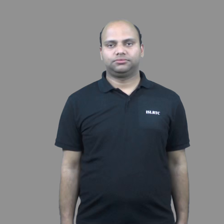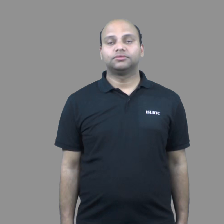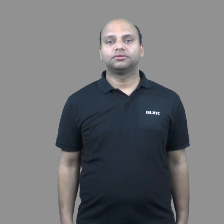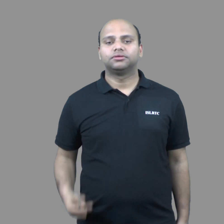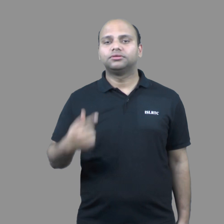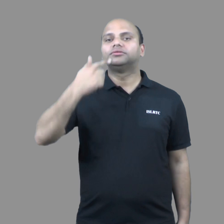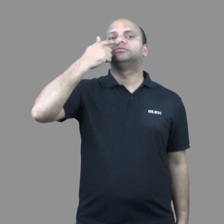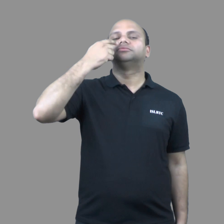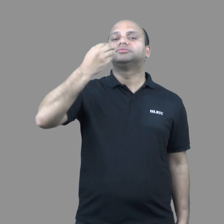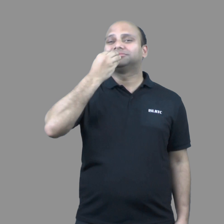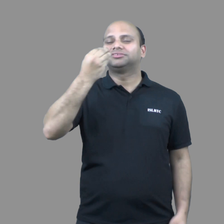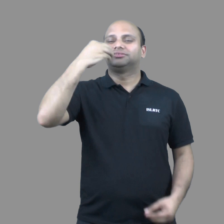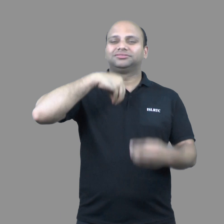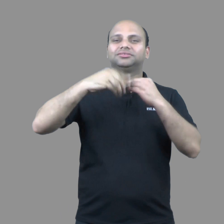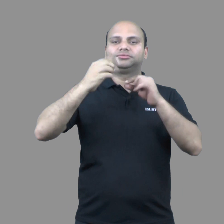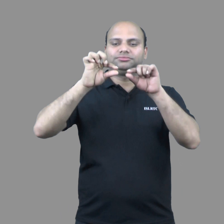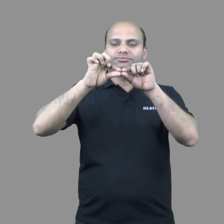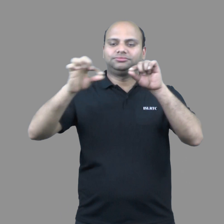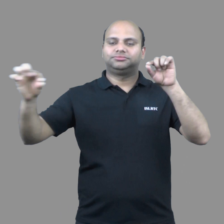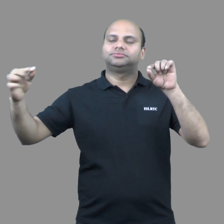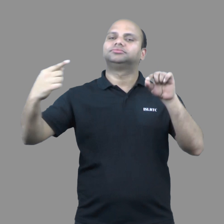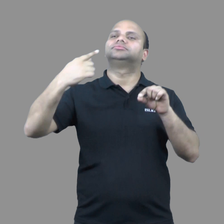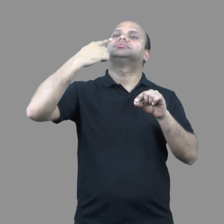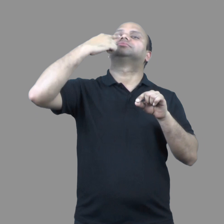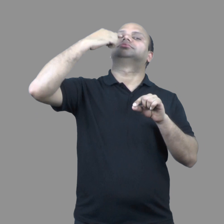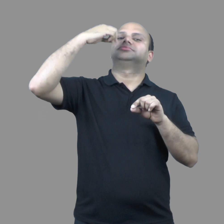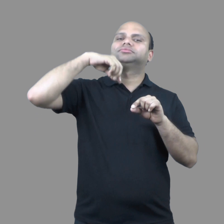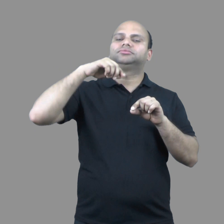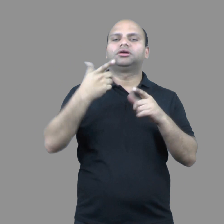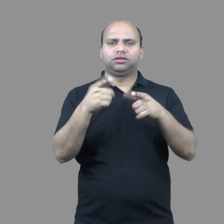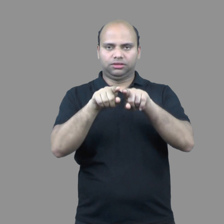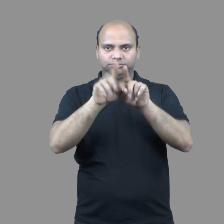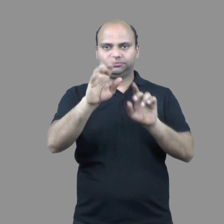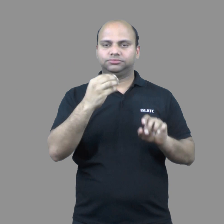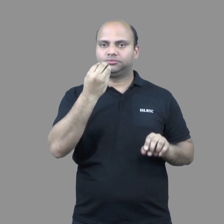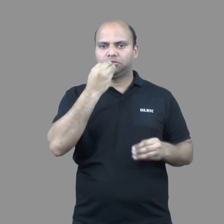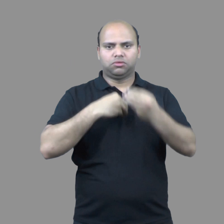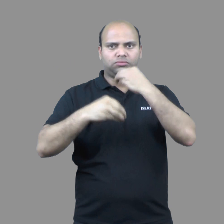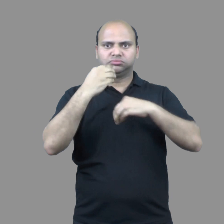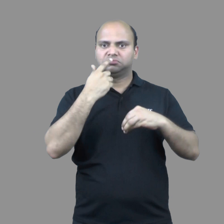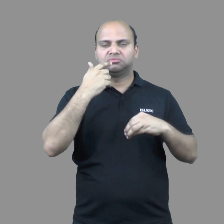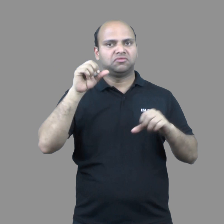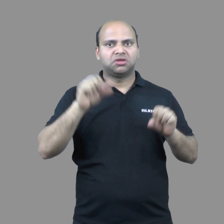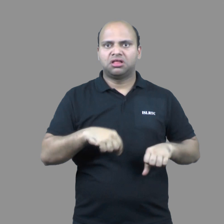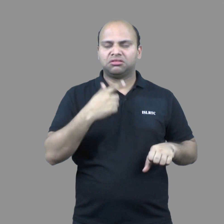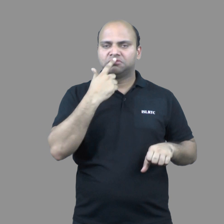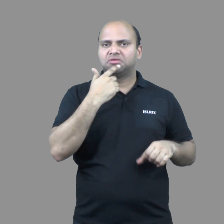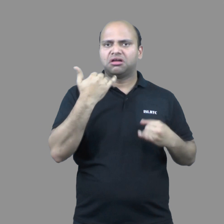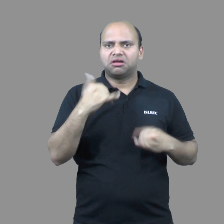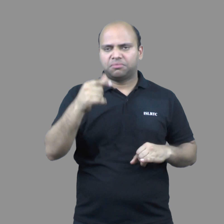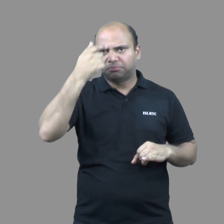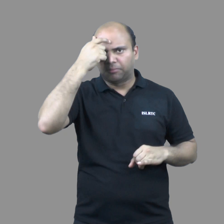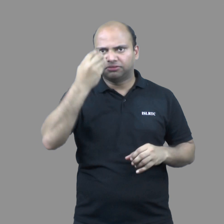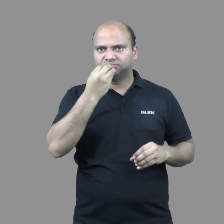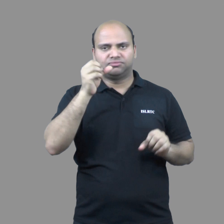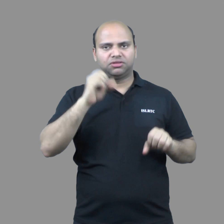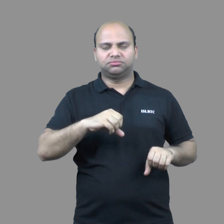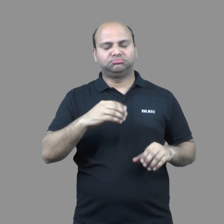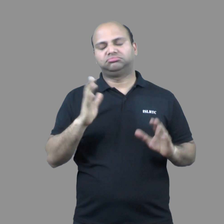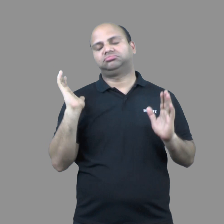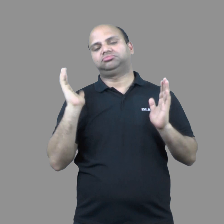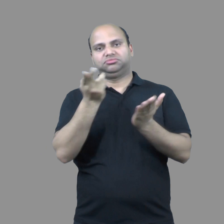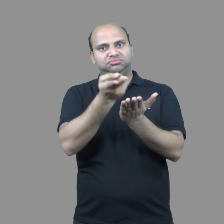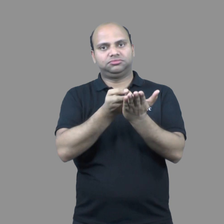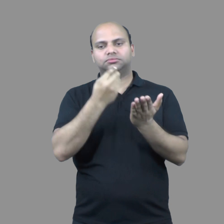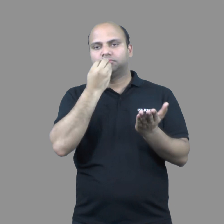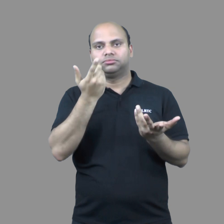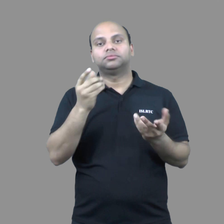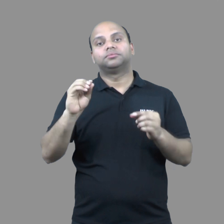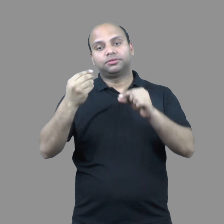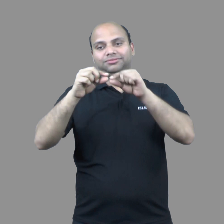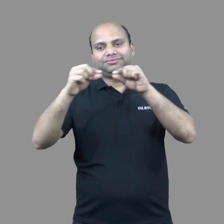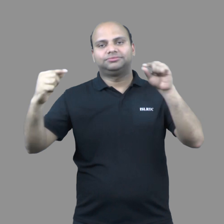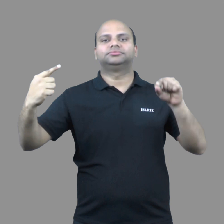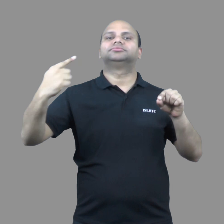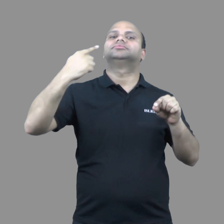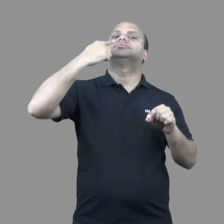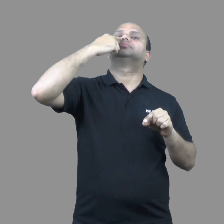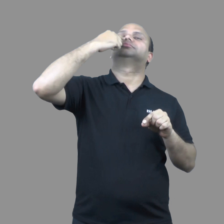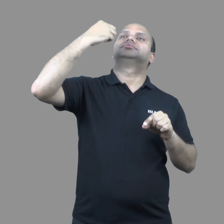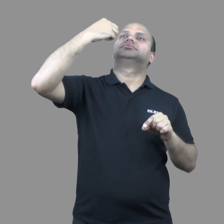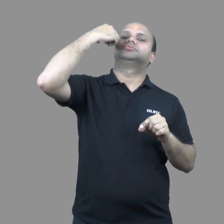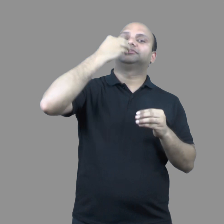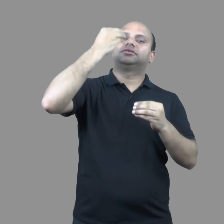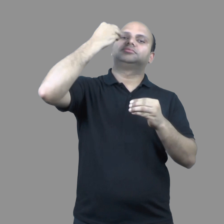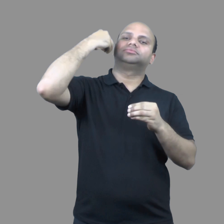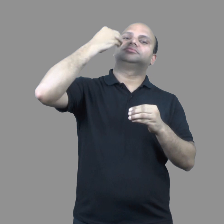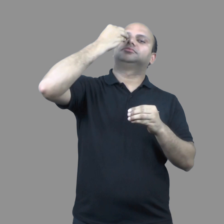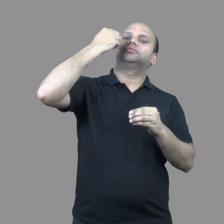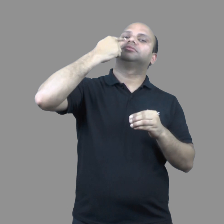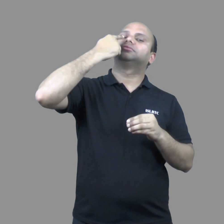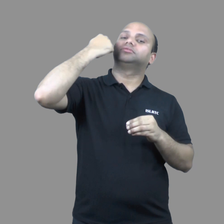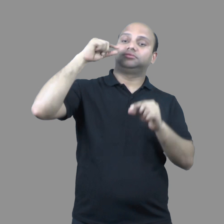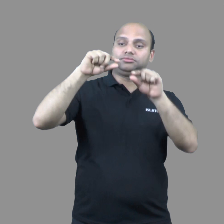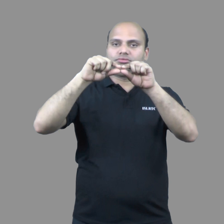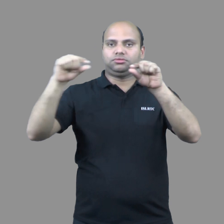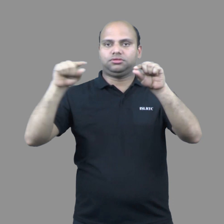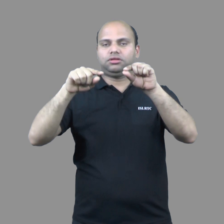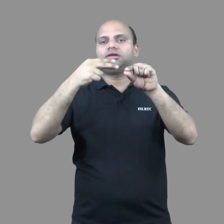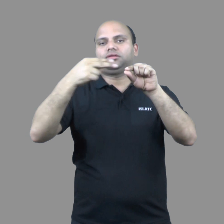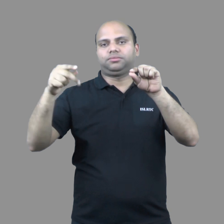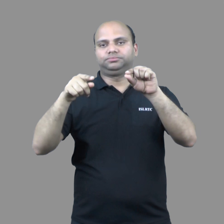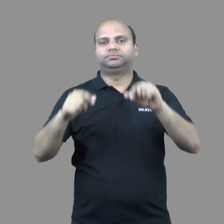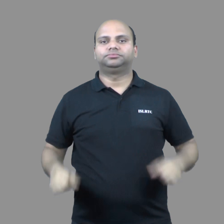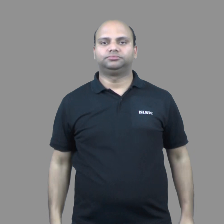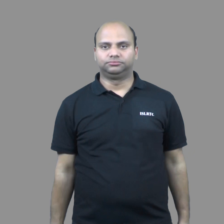Nasogastric Tube